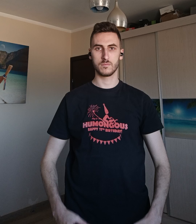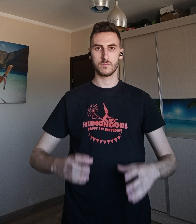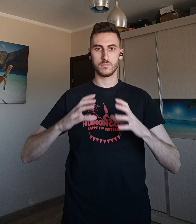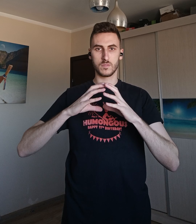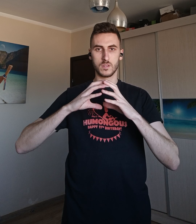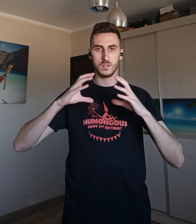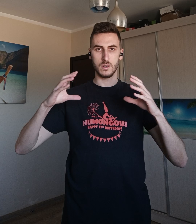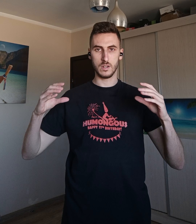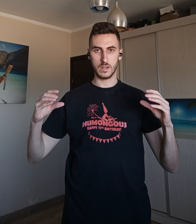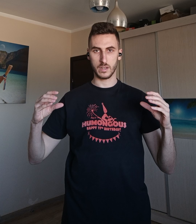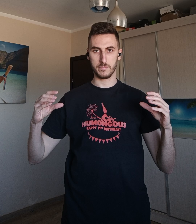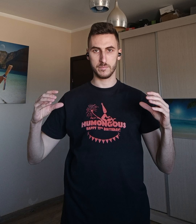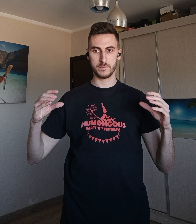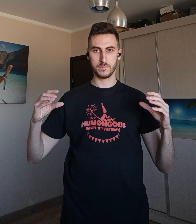לחם